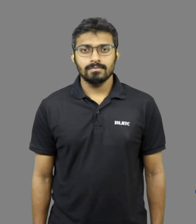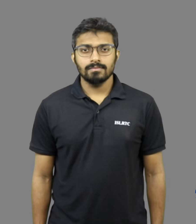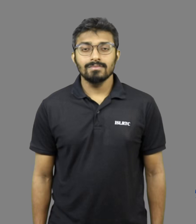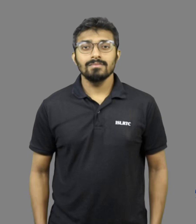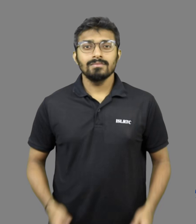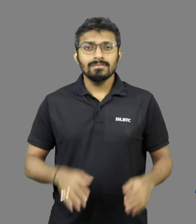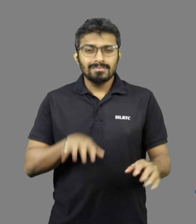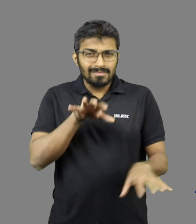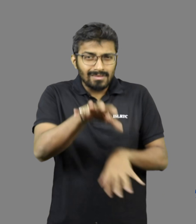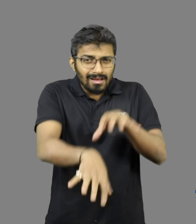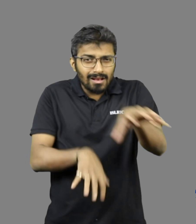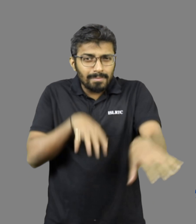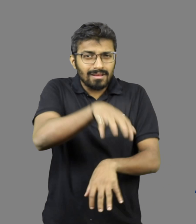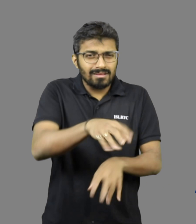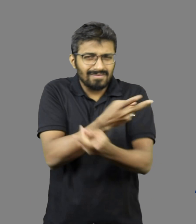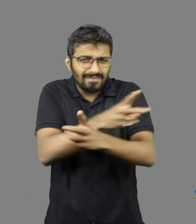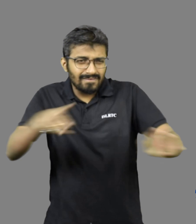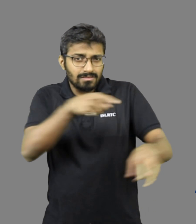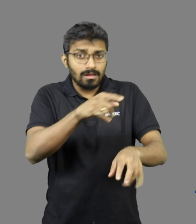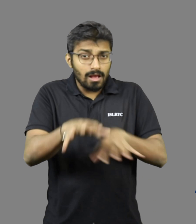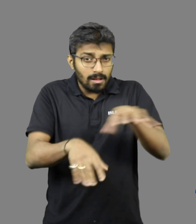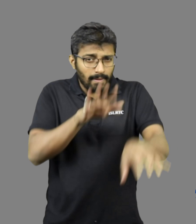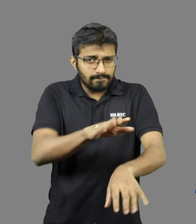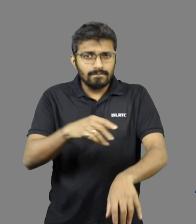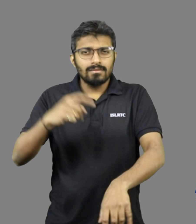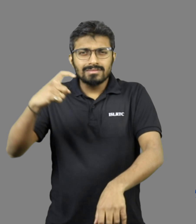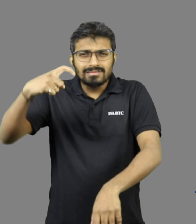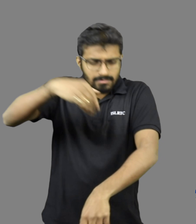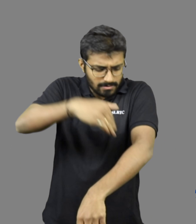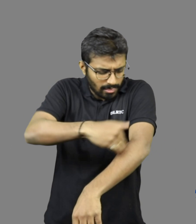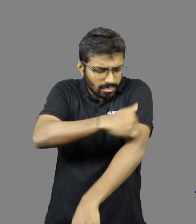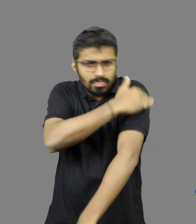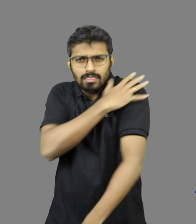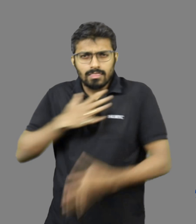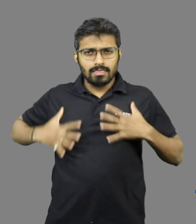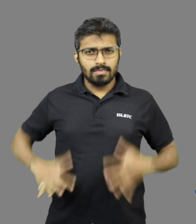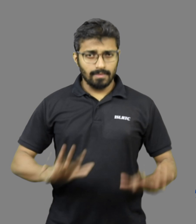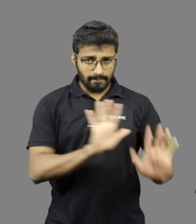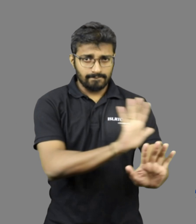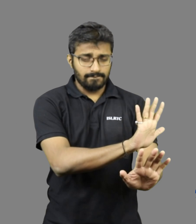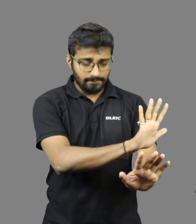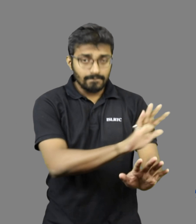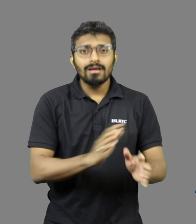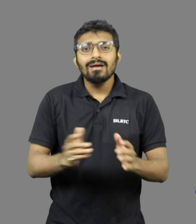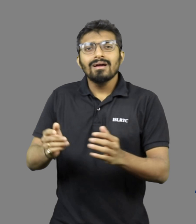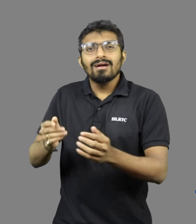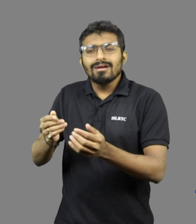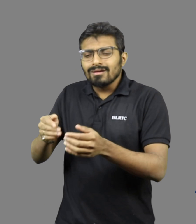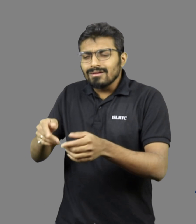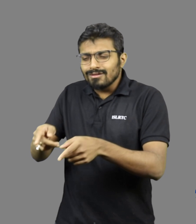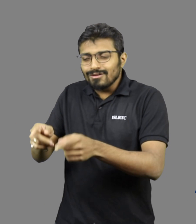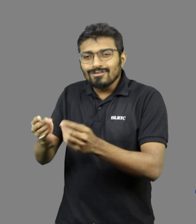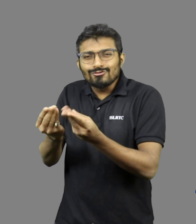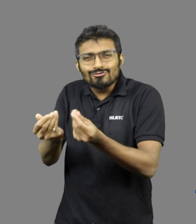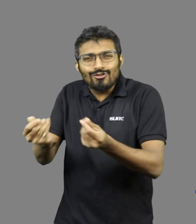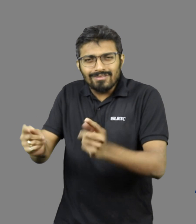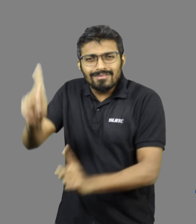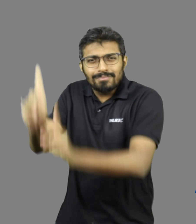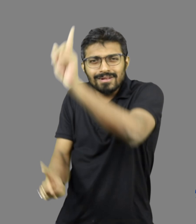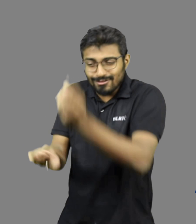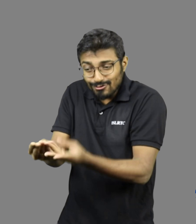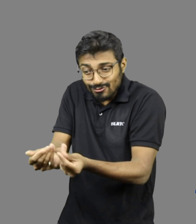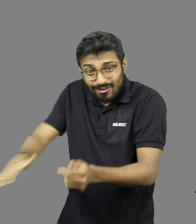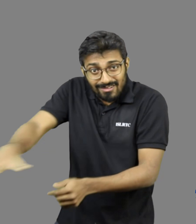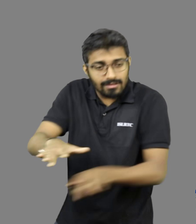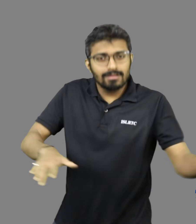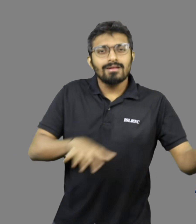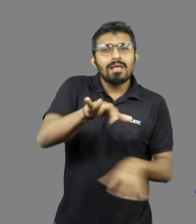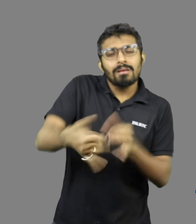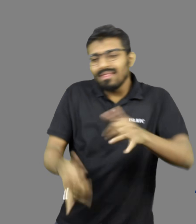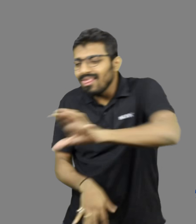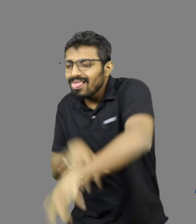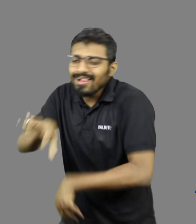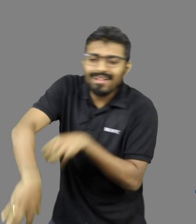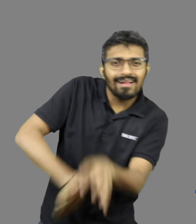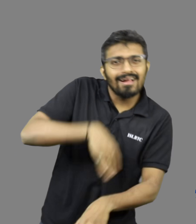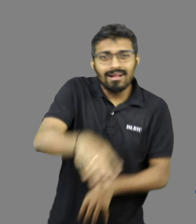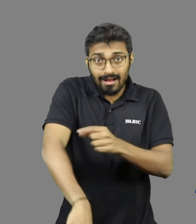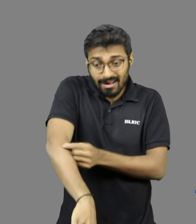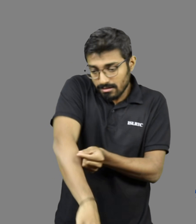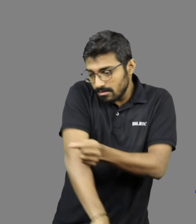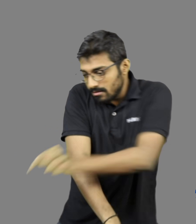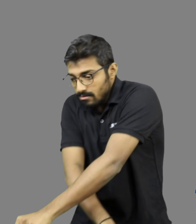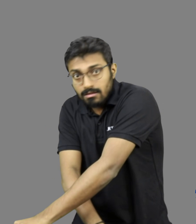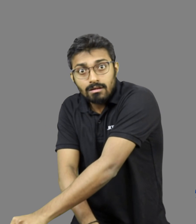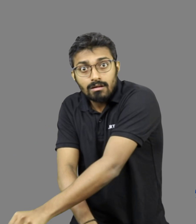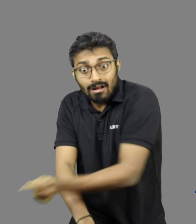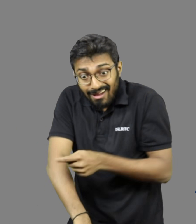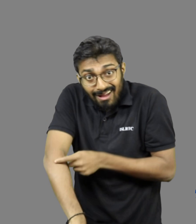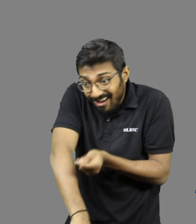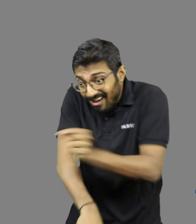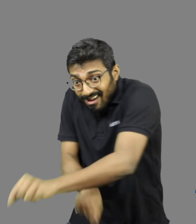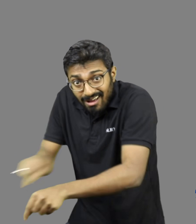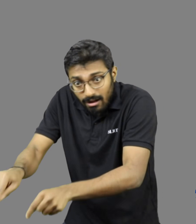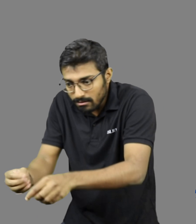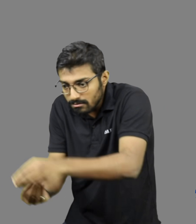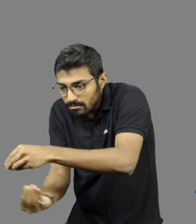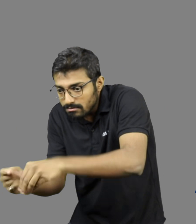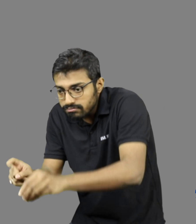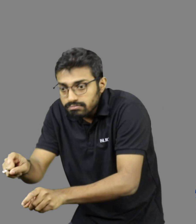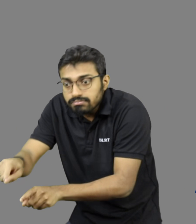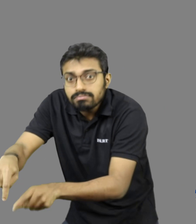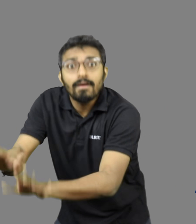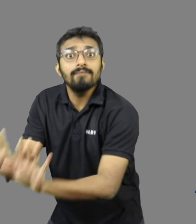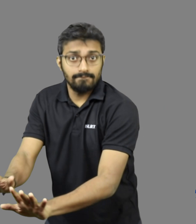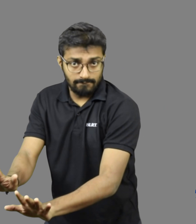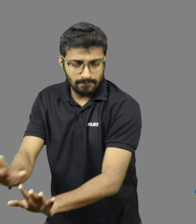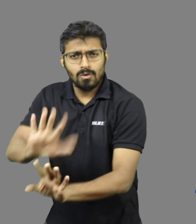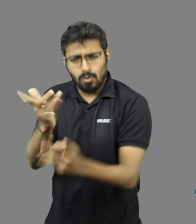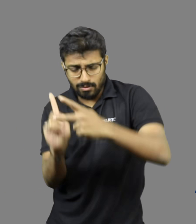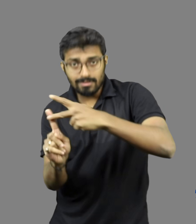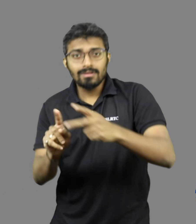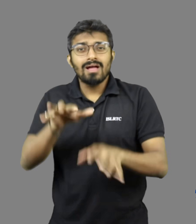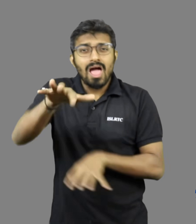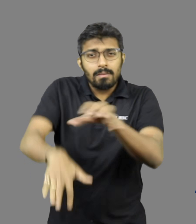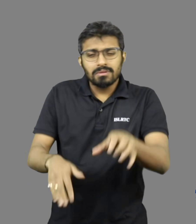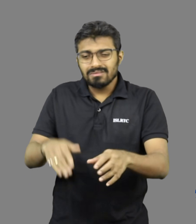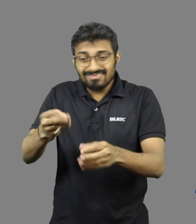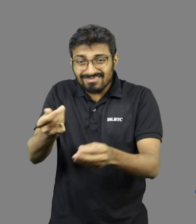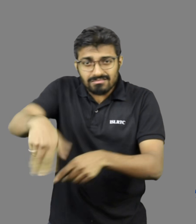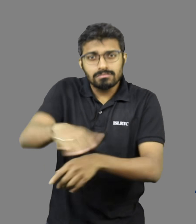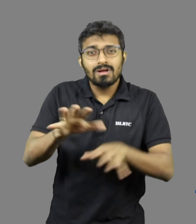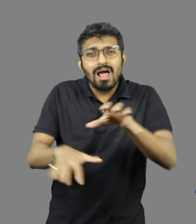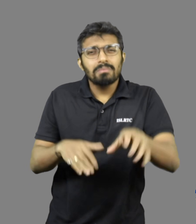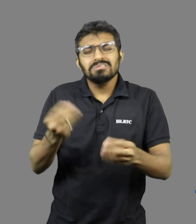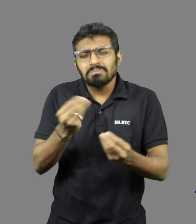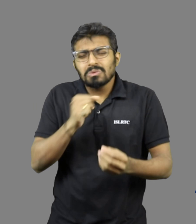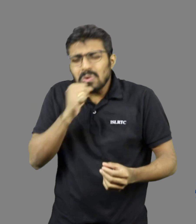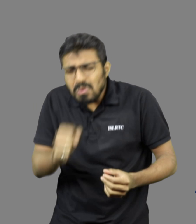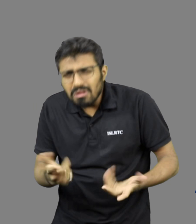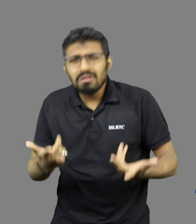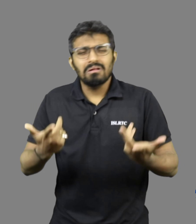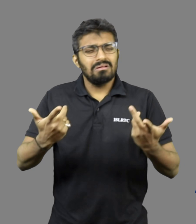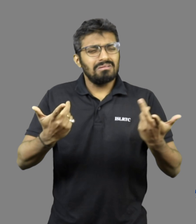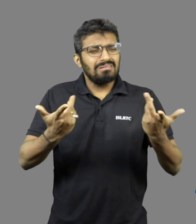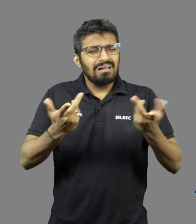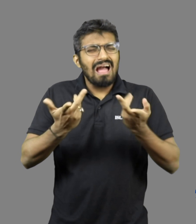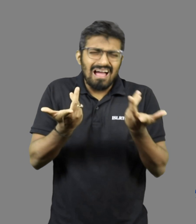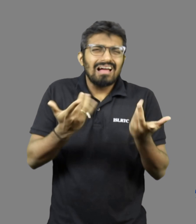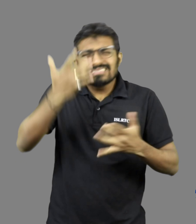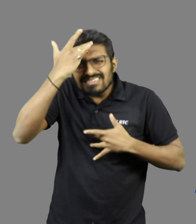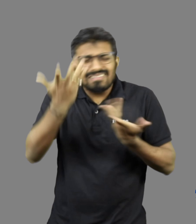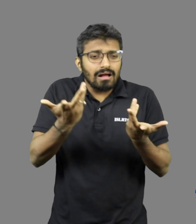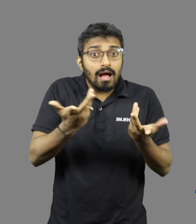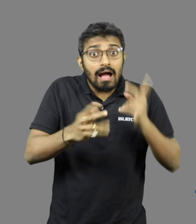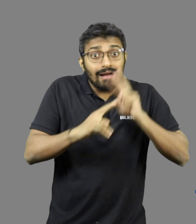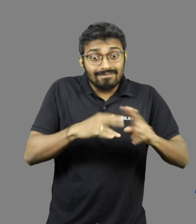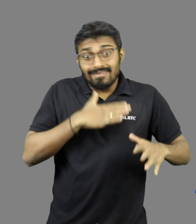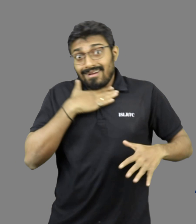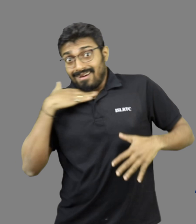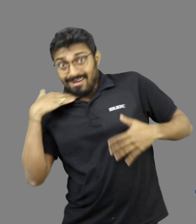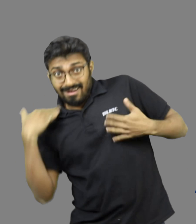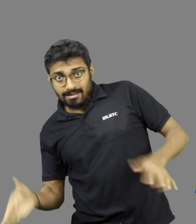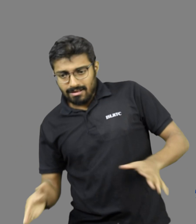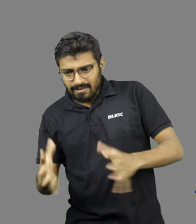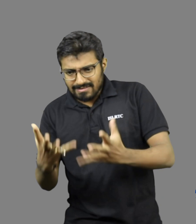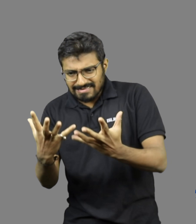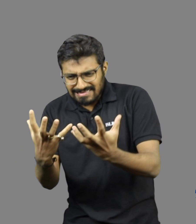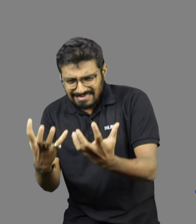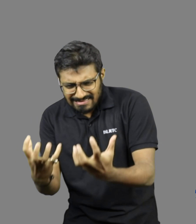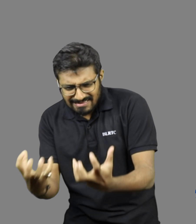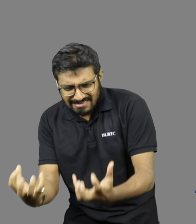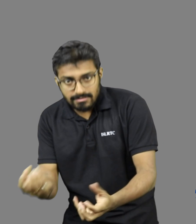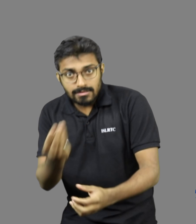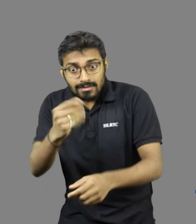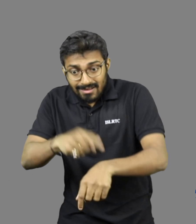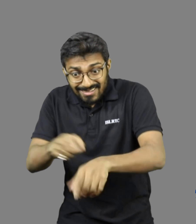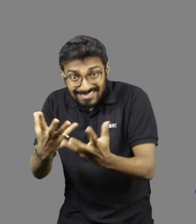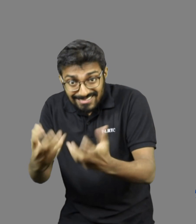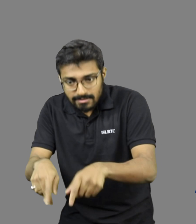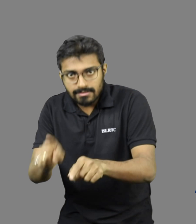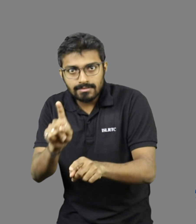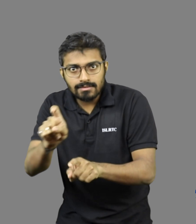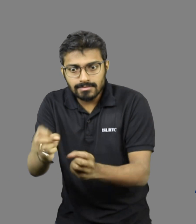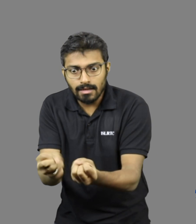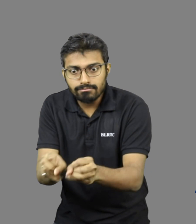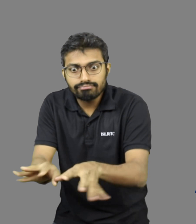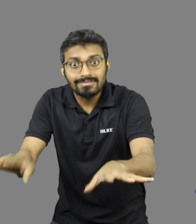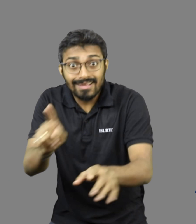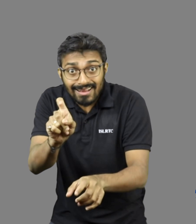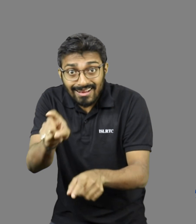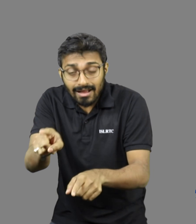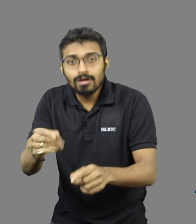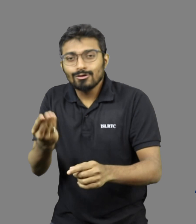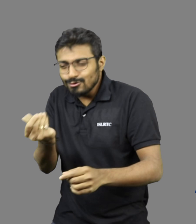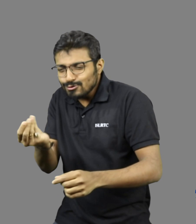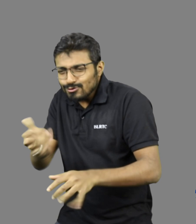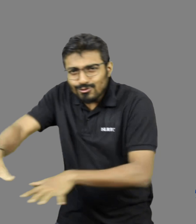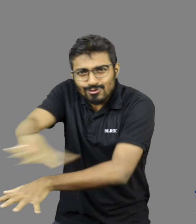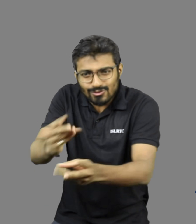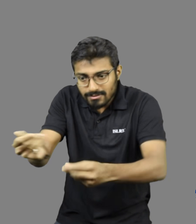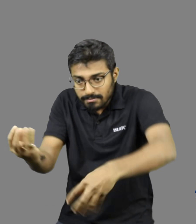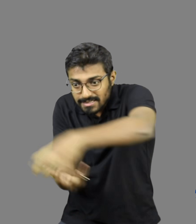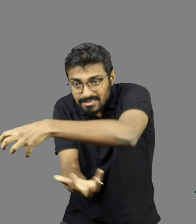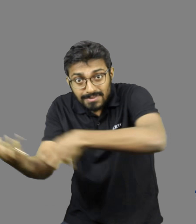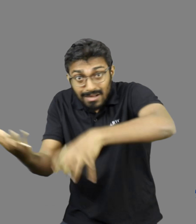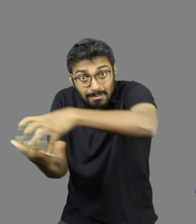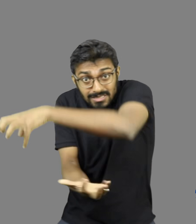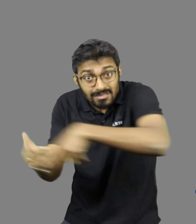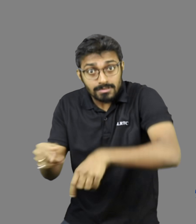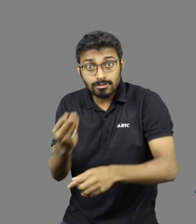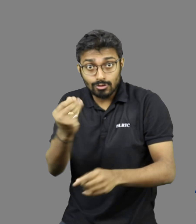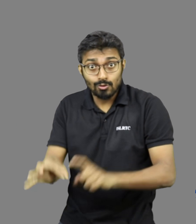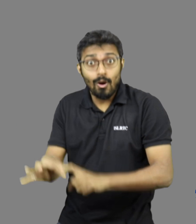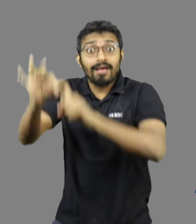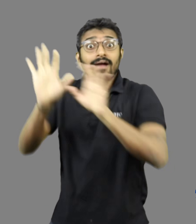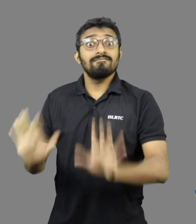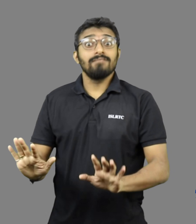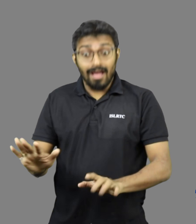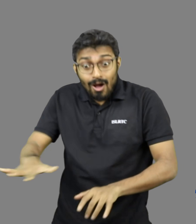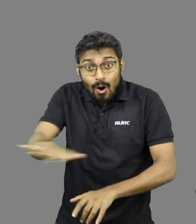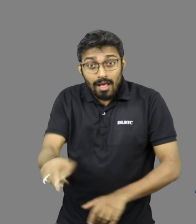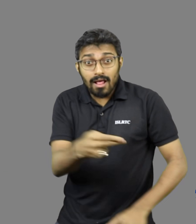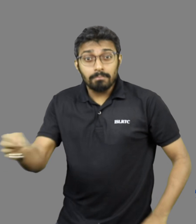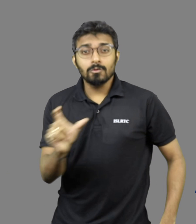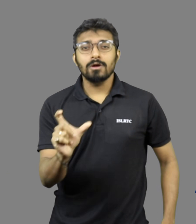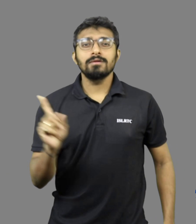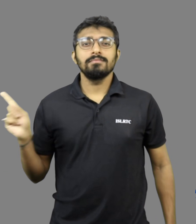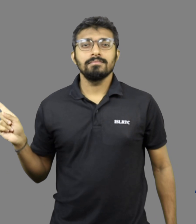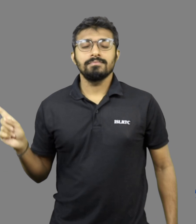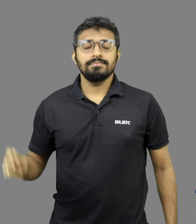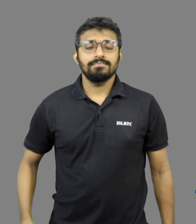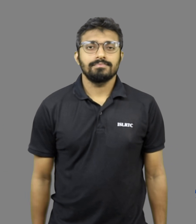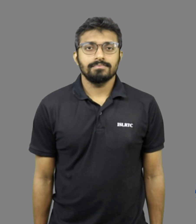Soil Organisms Animals